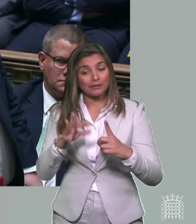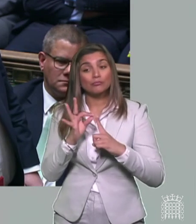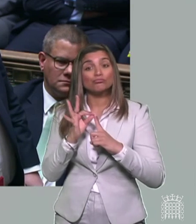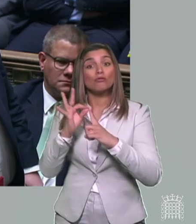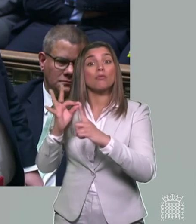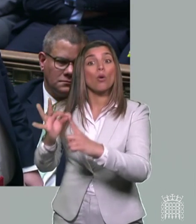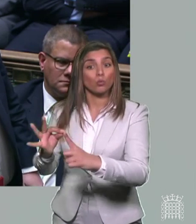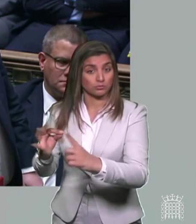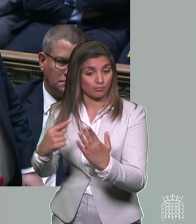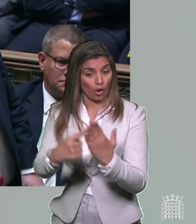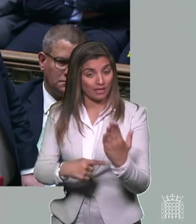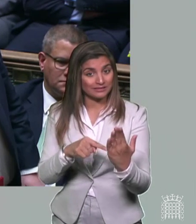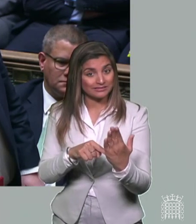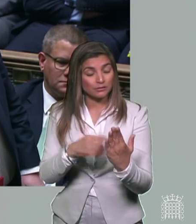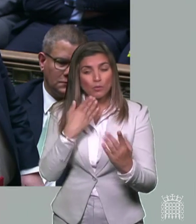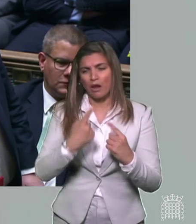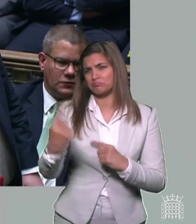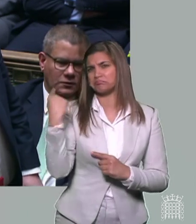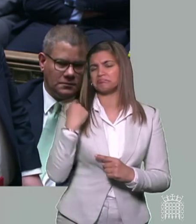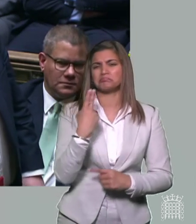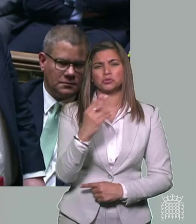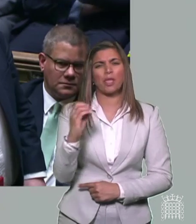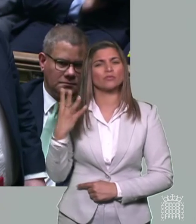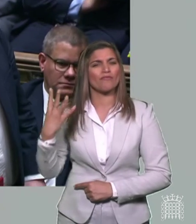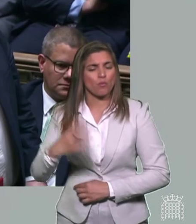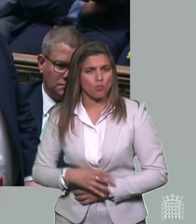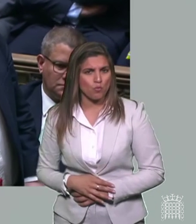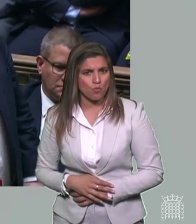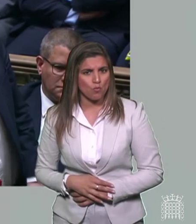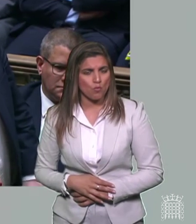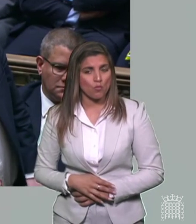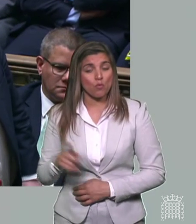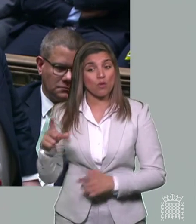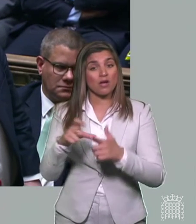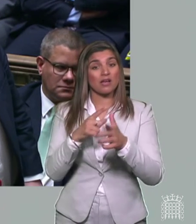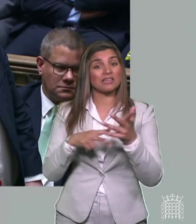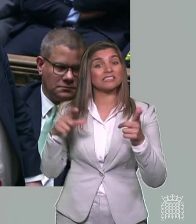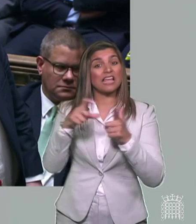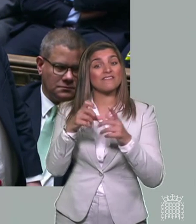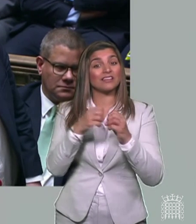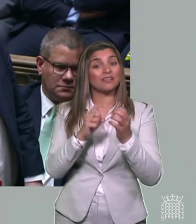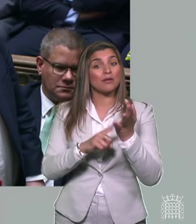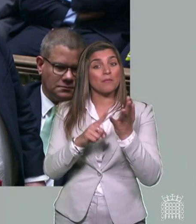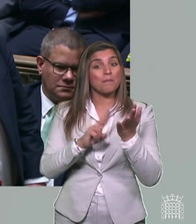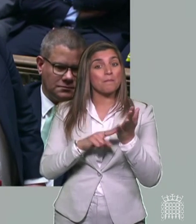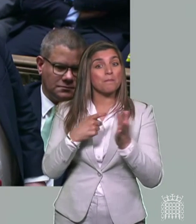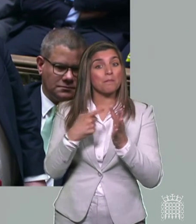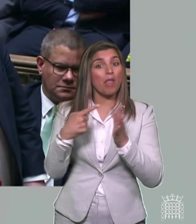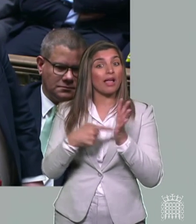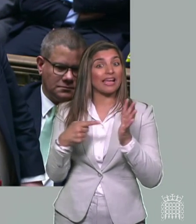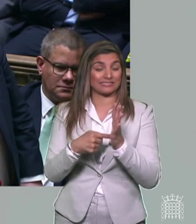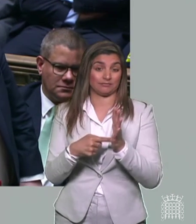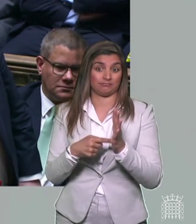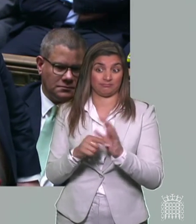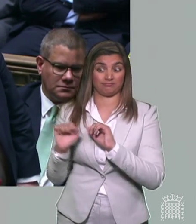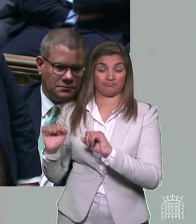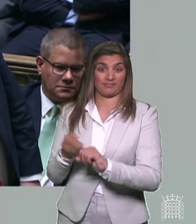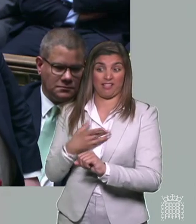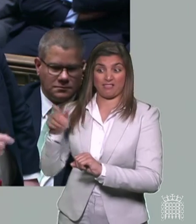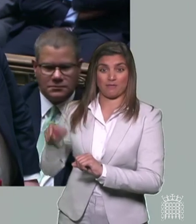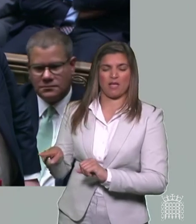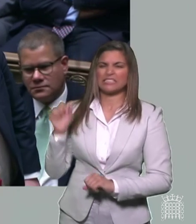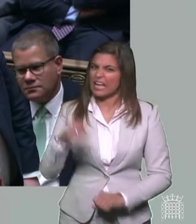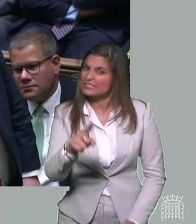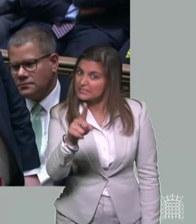It was David Blunkett— Yes it was, as the right honourable Member for Normanton, Pontefract and Castleford will remember.